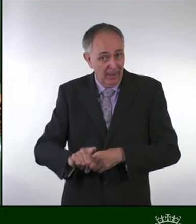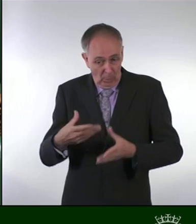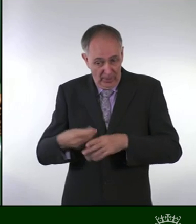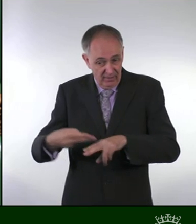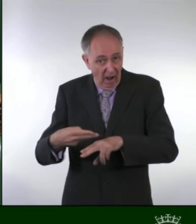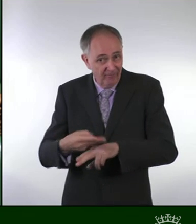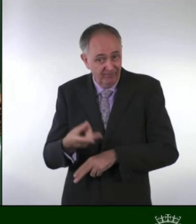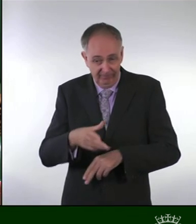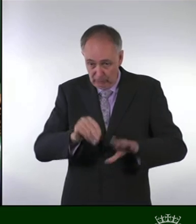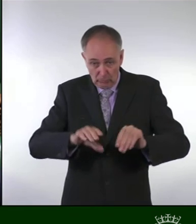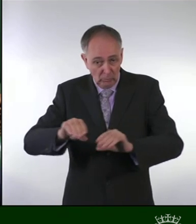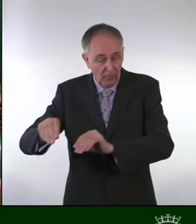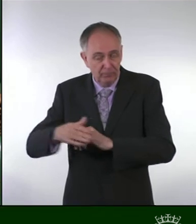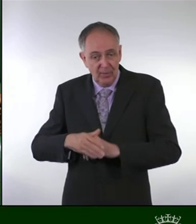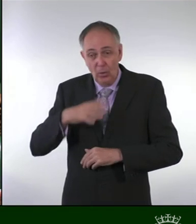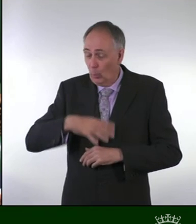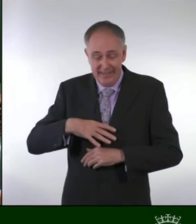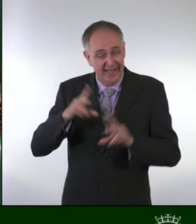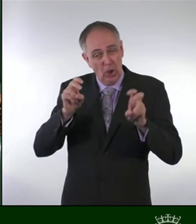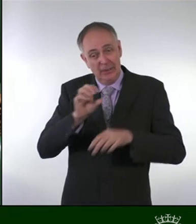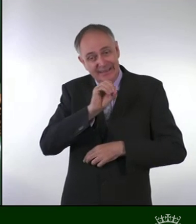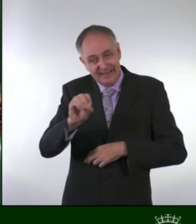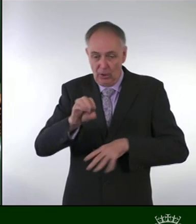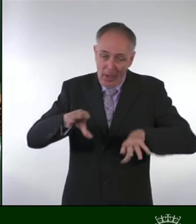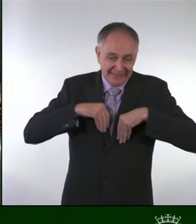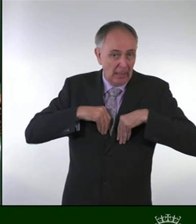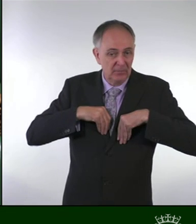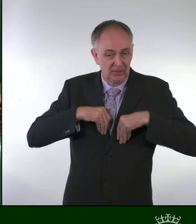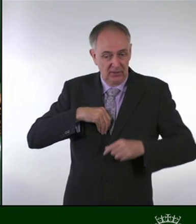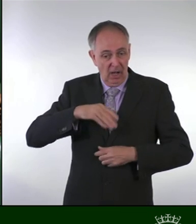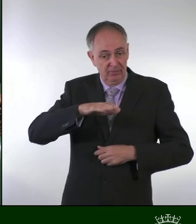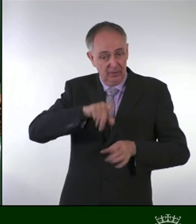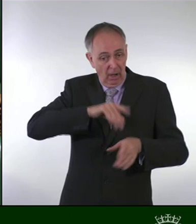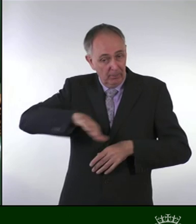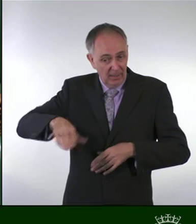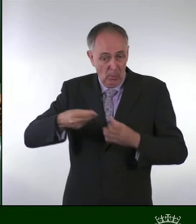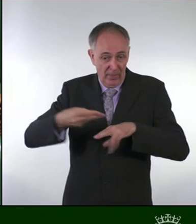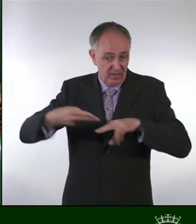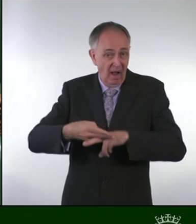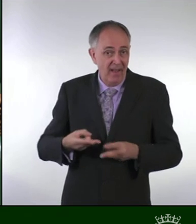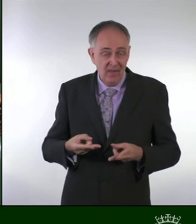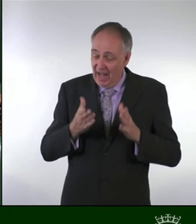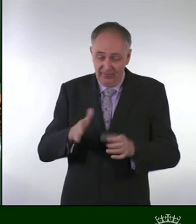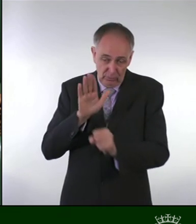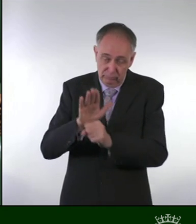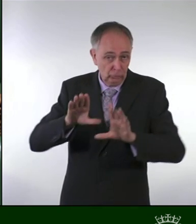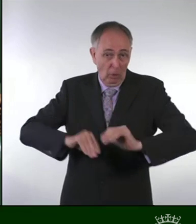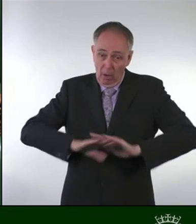We need to have zero tolerance of kids going out on the street armed with a bladed weapon.